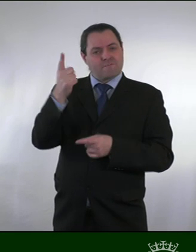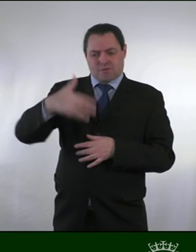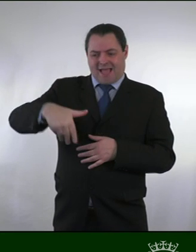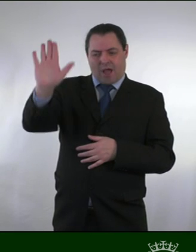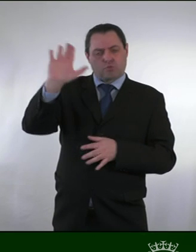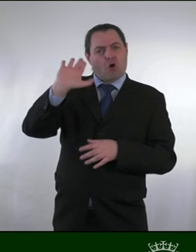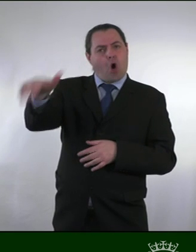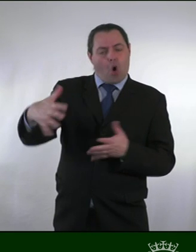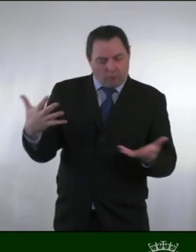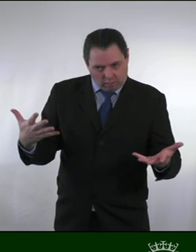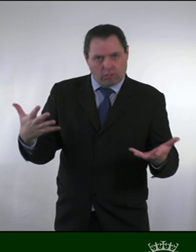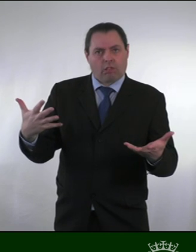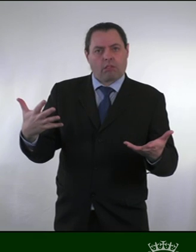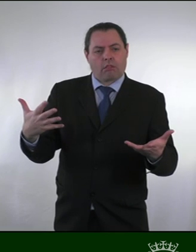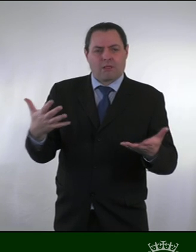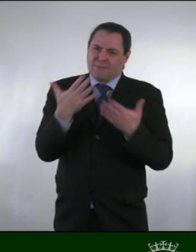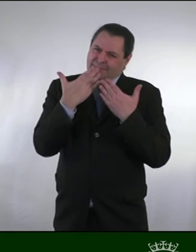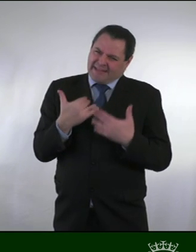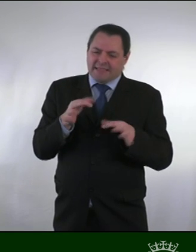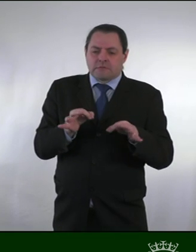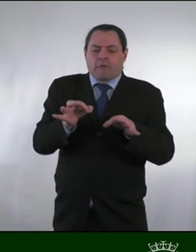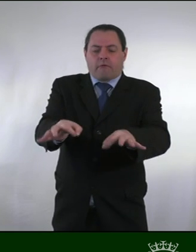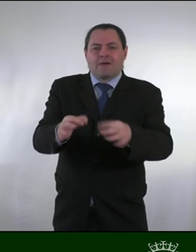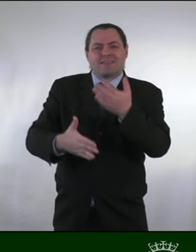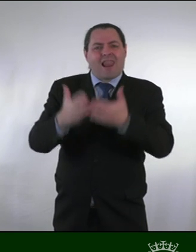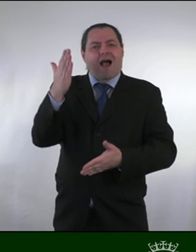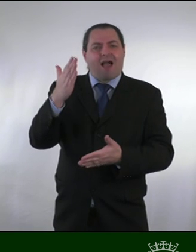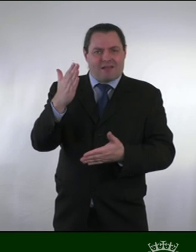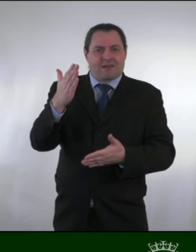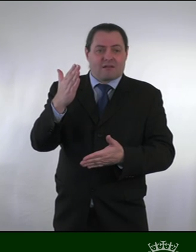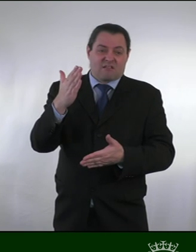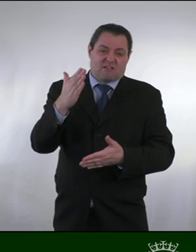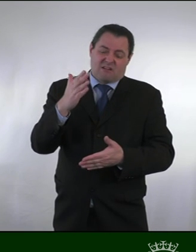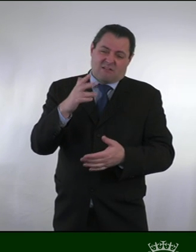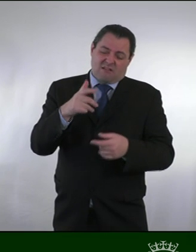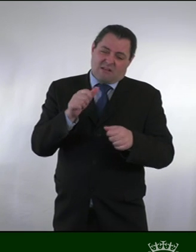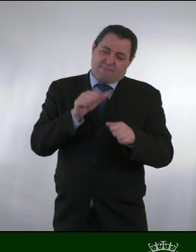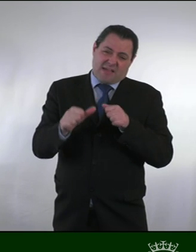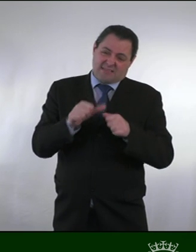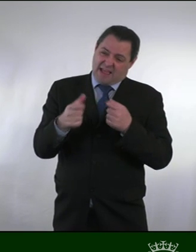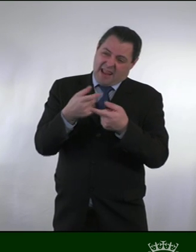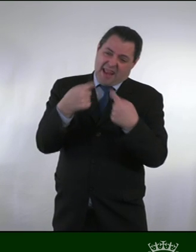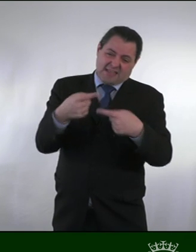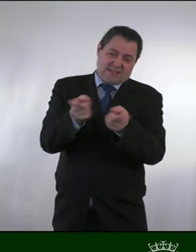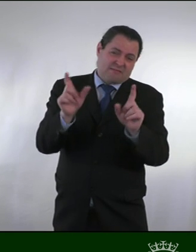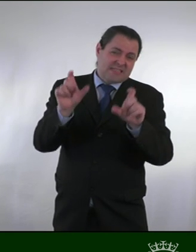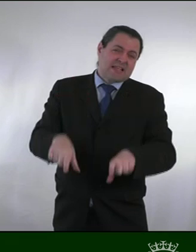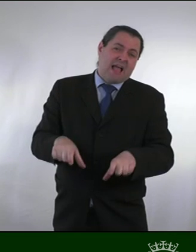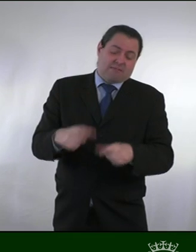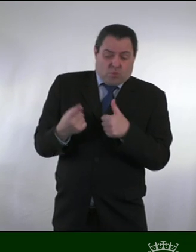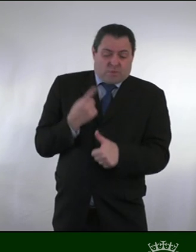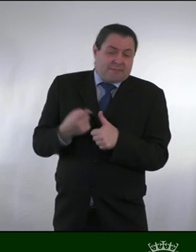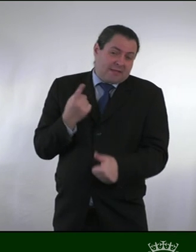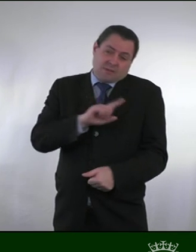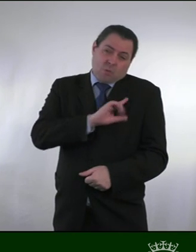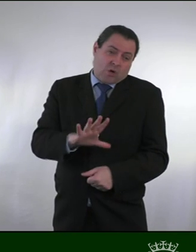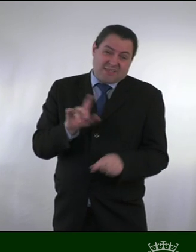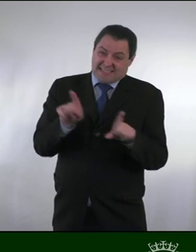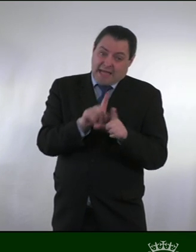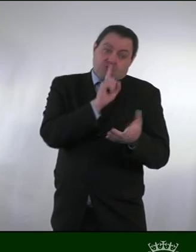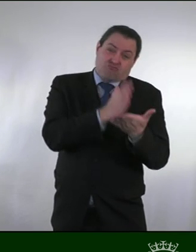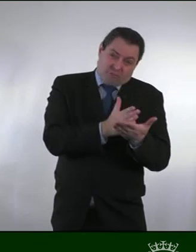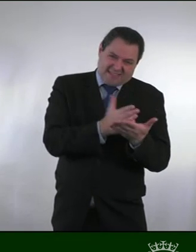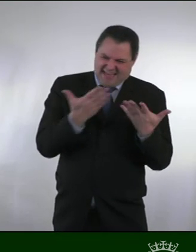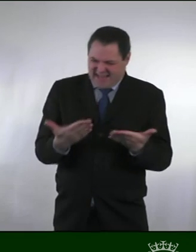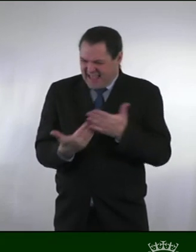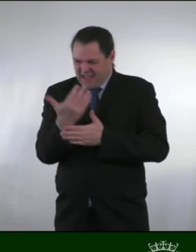Will the Prime Minister please cancel or postpone the application deadline or, better still, extend the rights of EU nationals in the UK automatically, just as he previously promised to do?